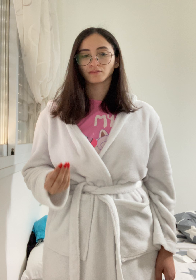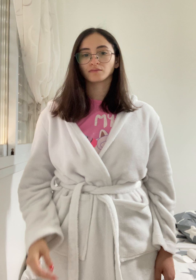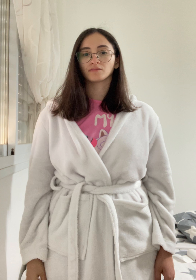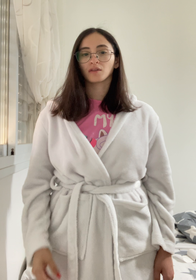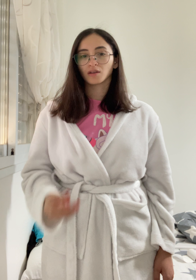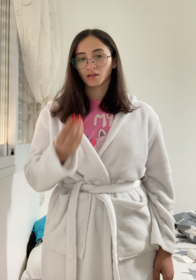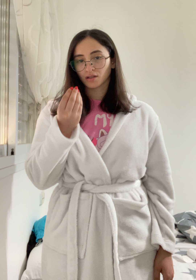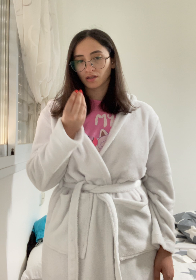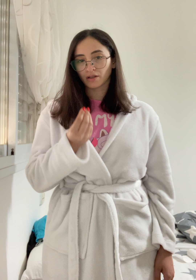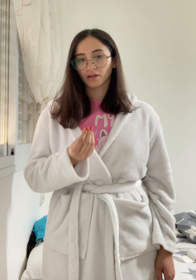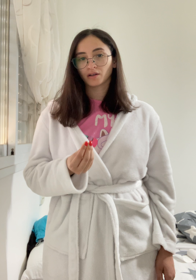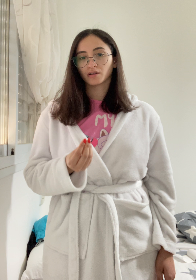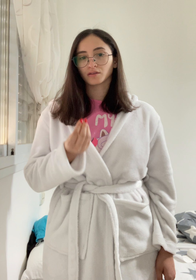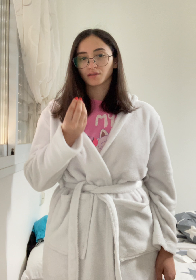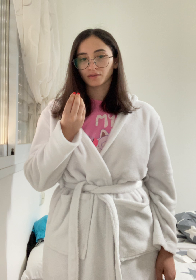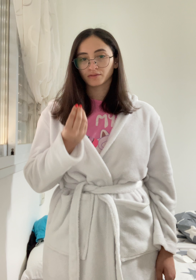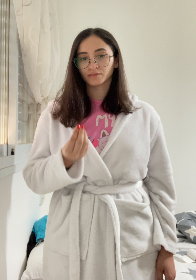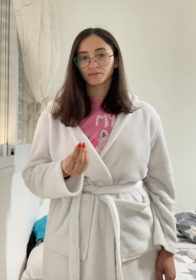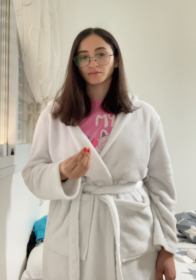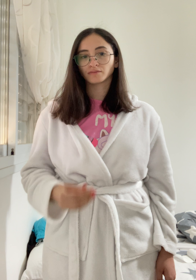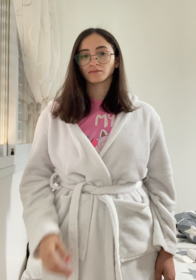לאט